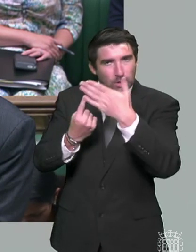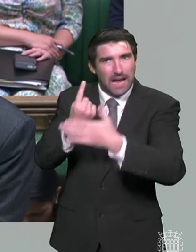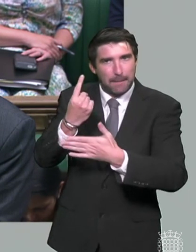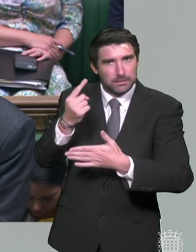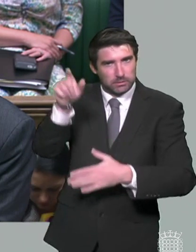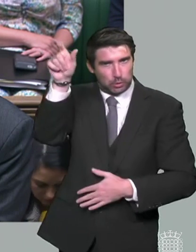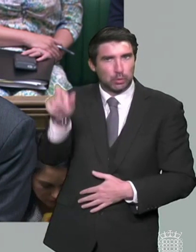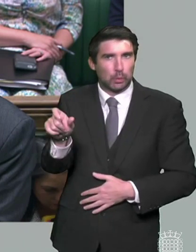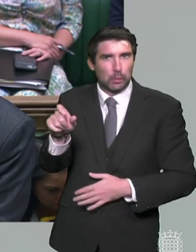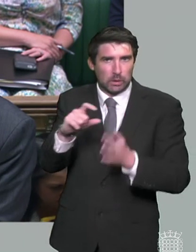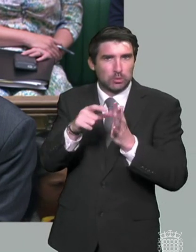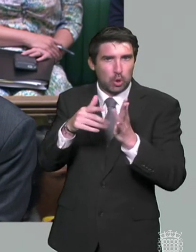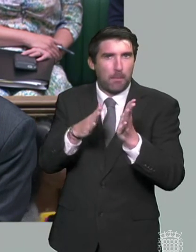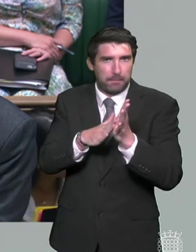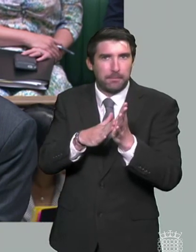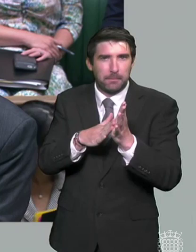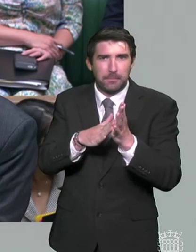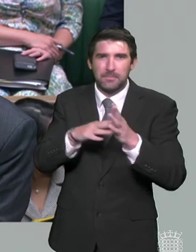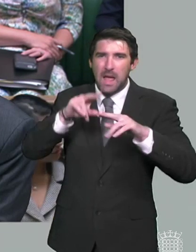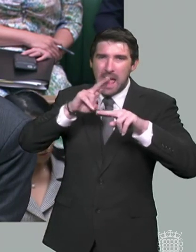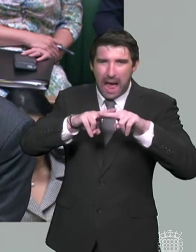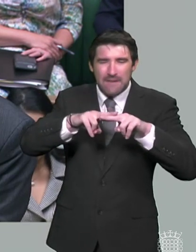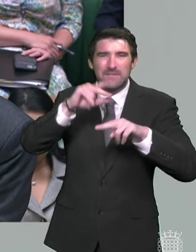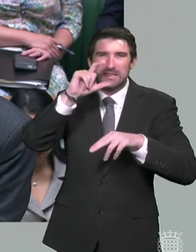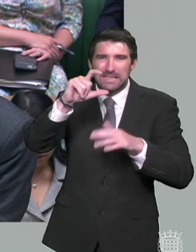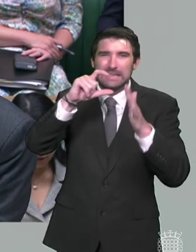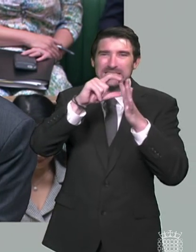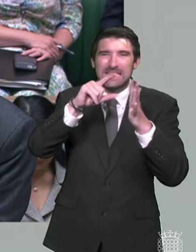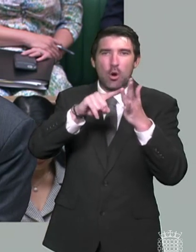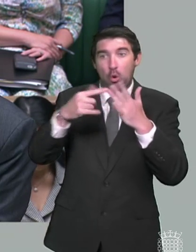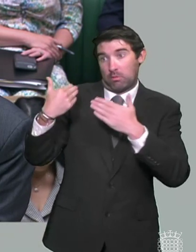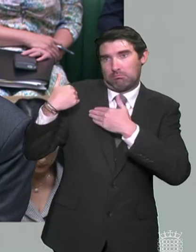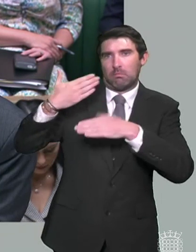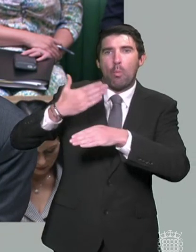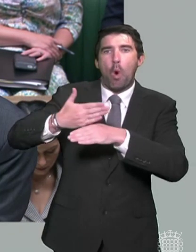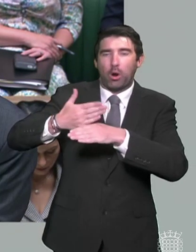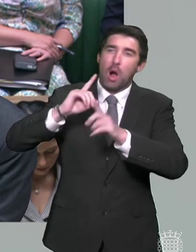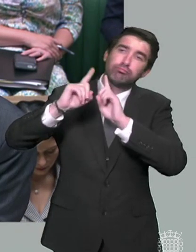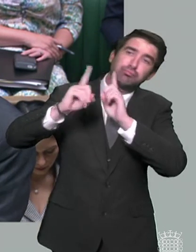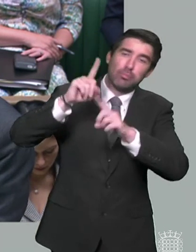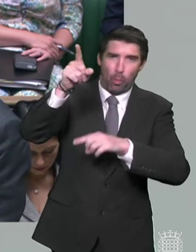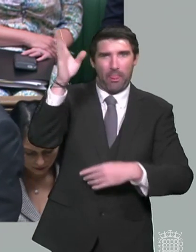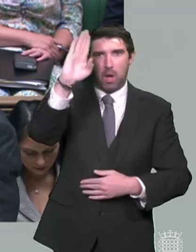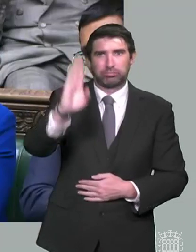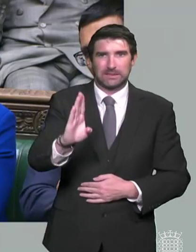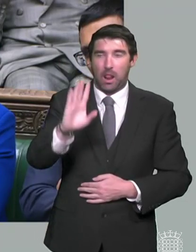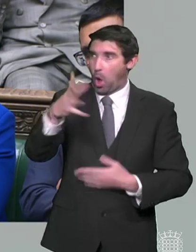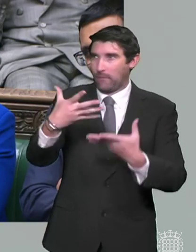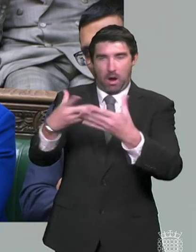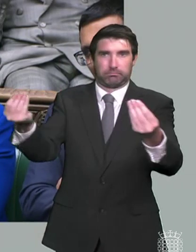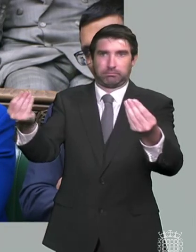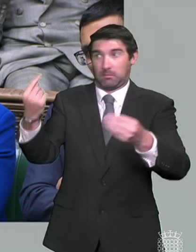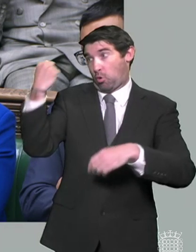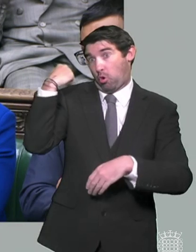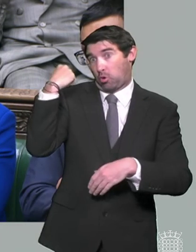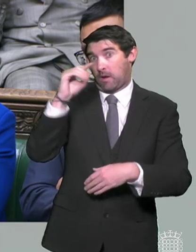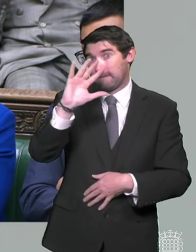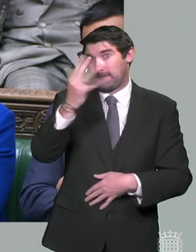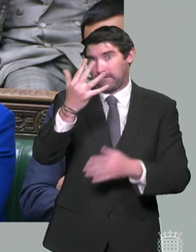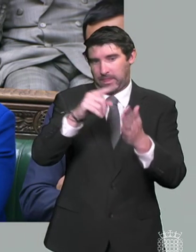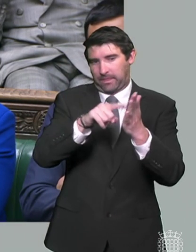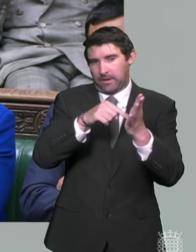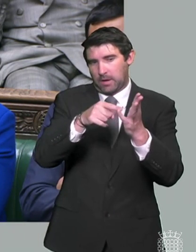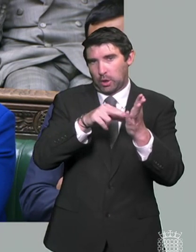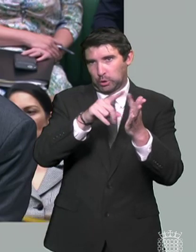Foreign, Commonwealth and Development Office officials are working closely now with the Brazilian authorities following his disappearance on 5 June.